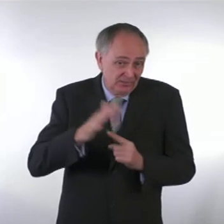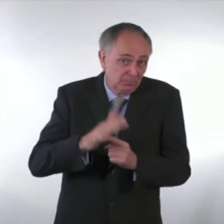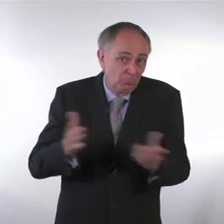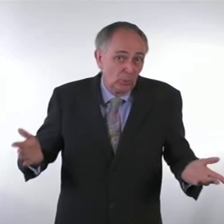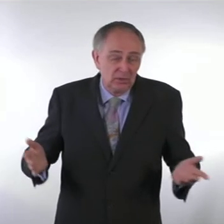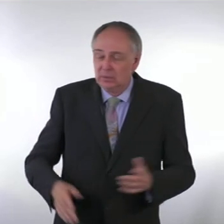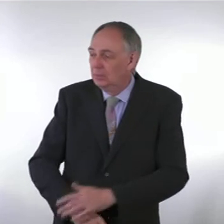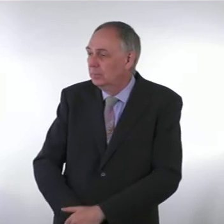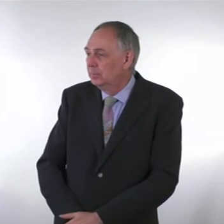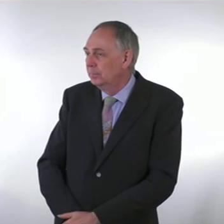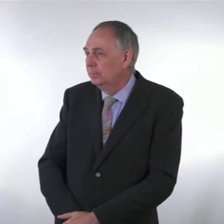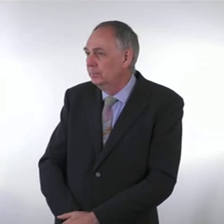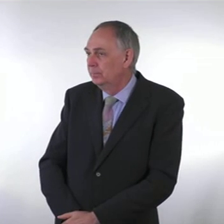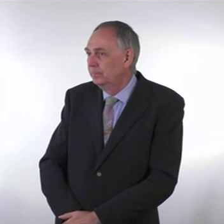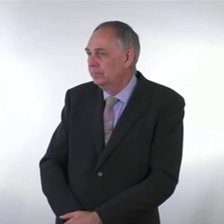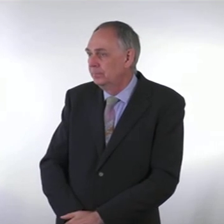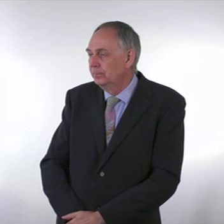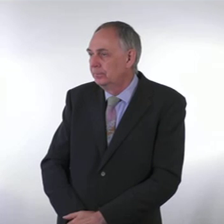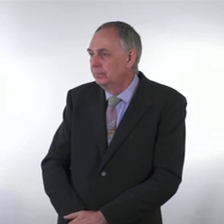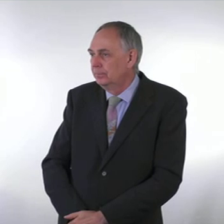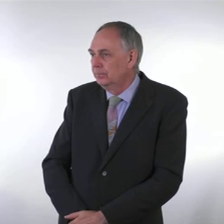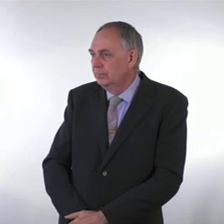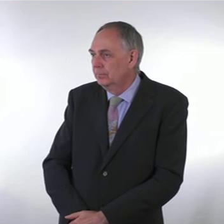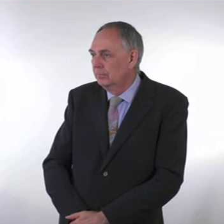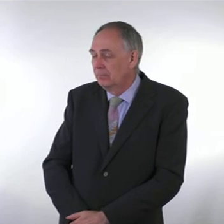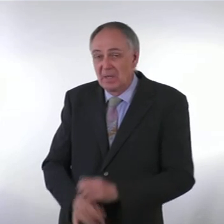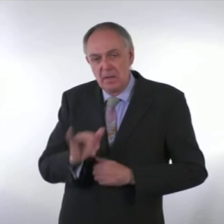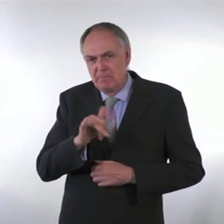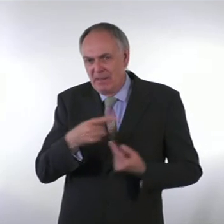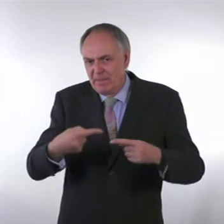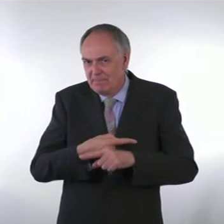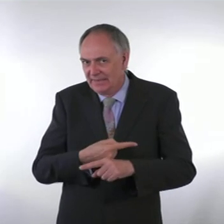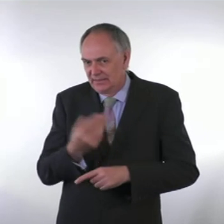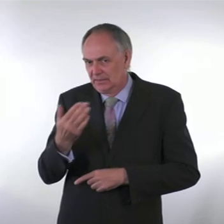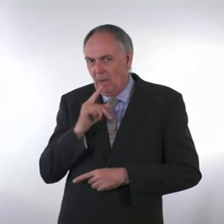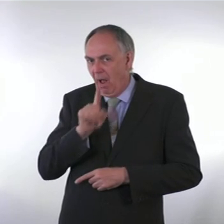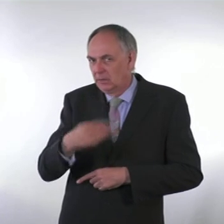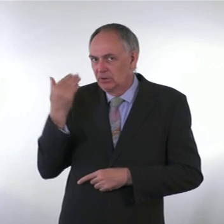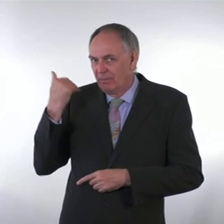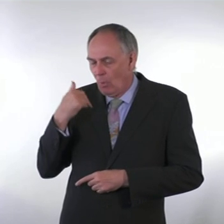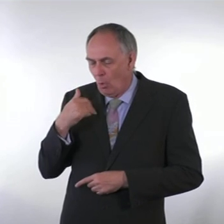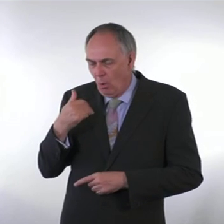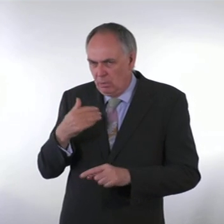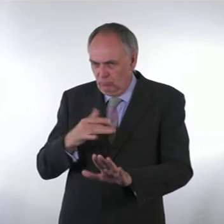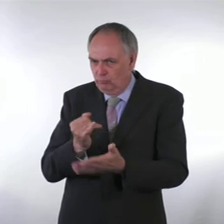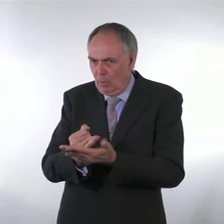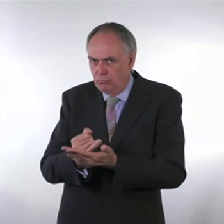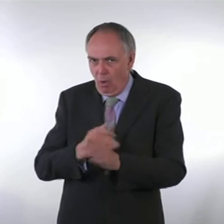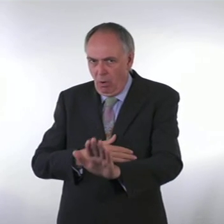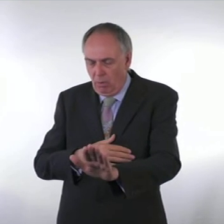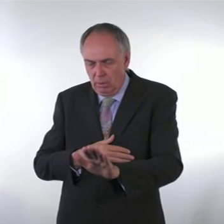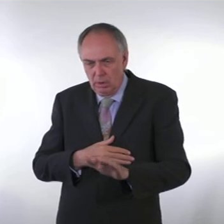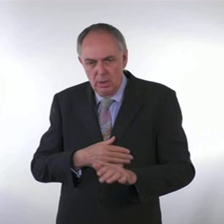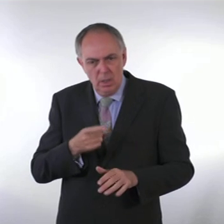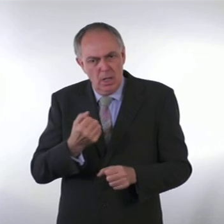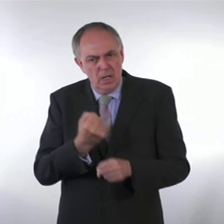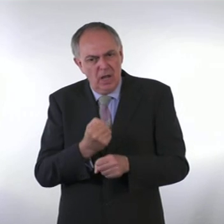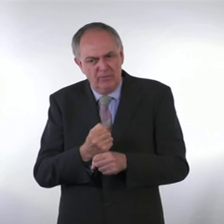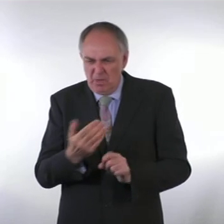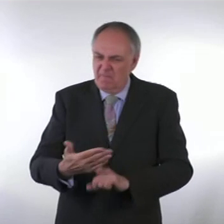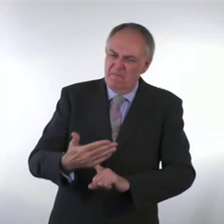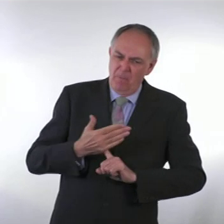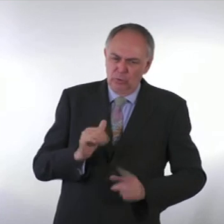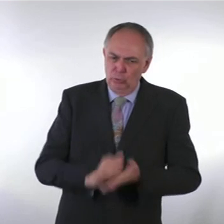I think that the honourable Gentleman may have missed some of the earlier answers I have given, but he is wrong when he says that this Government were somehow forced to publish a review.